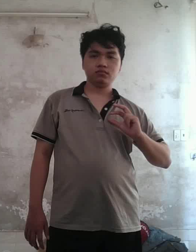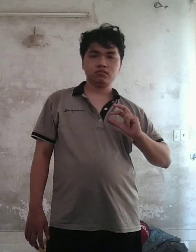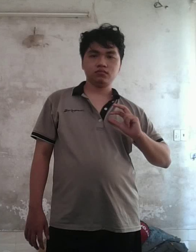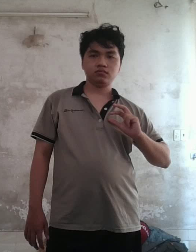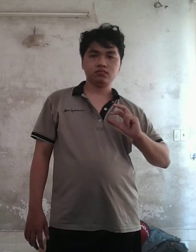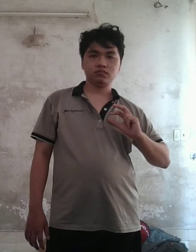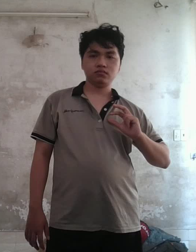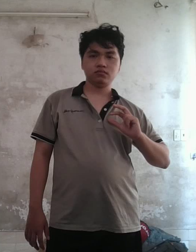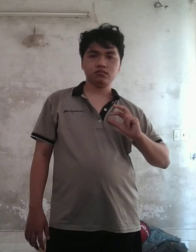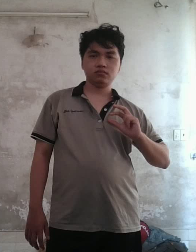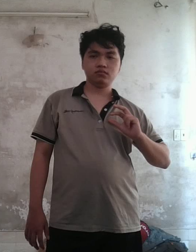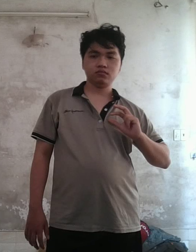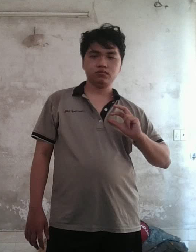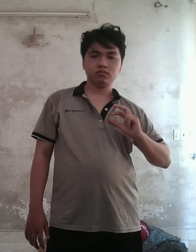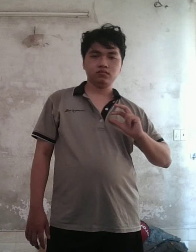giau co